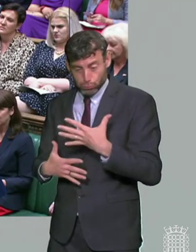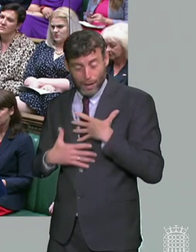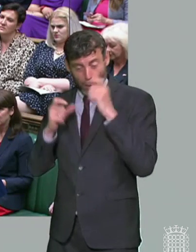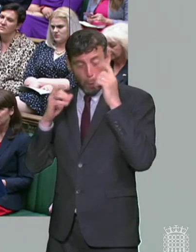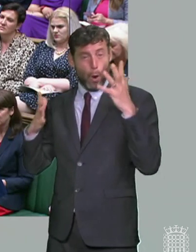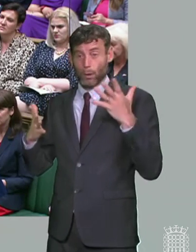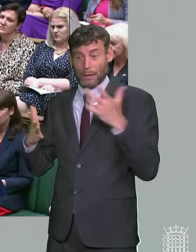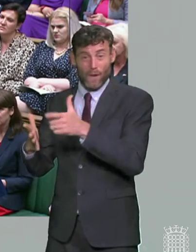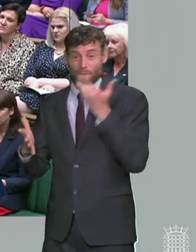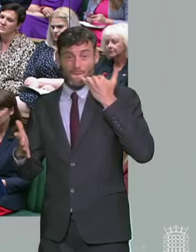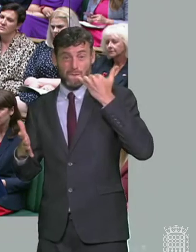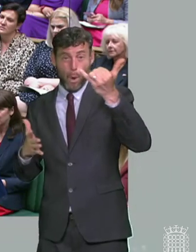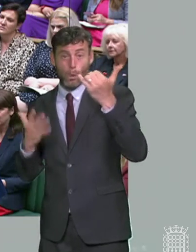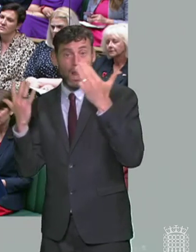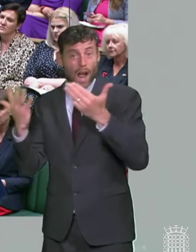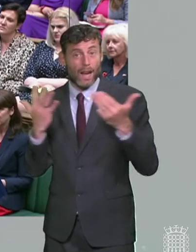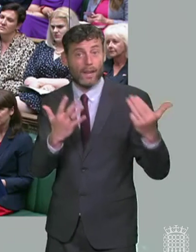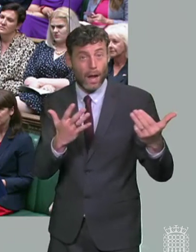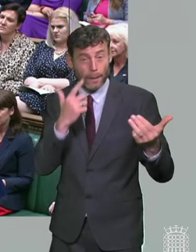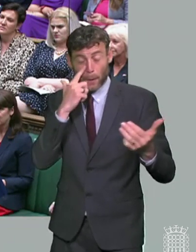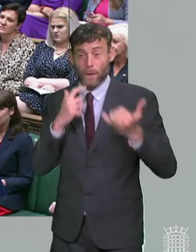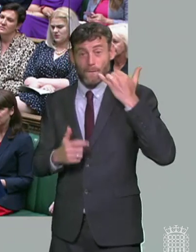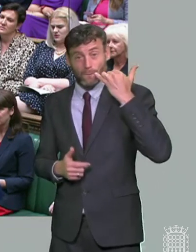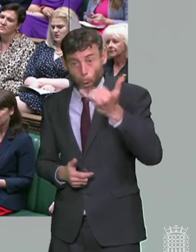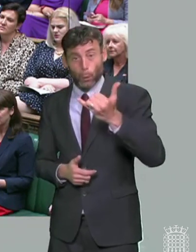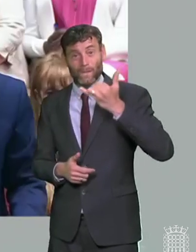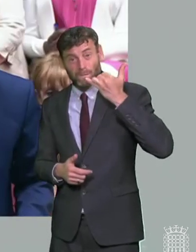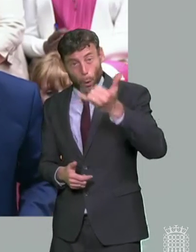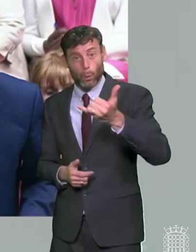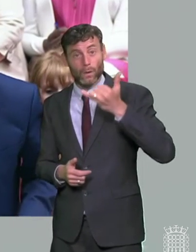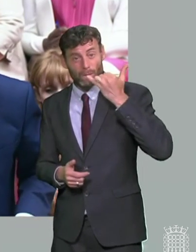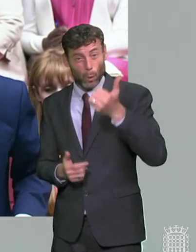Akshay called 999 six times.